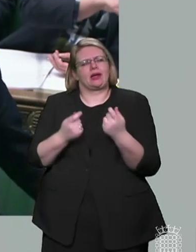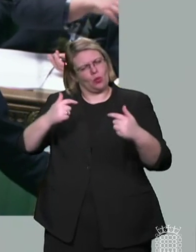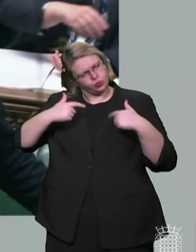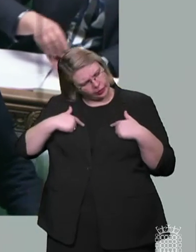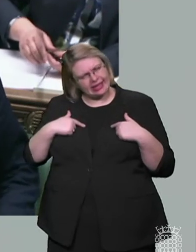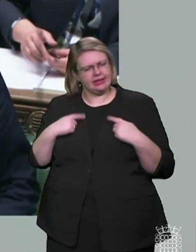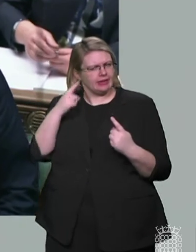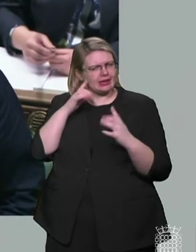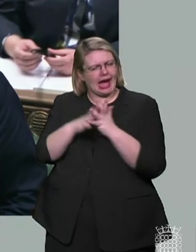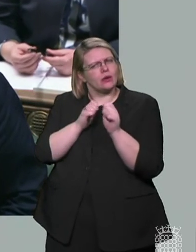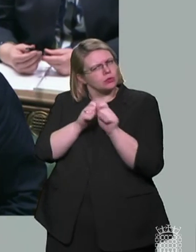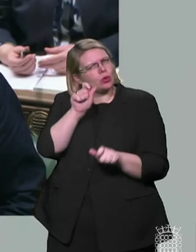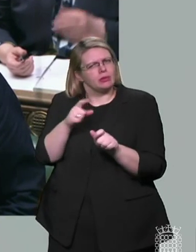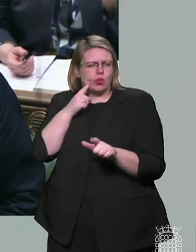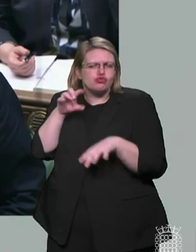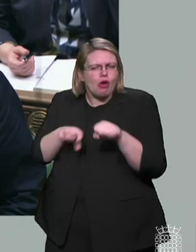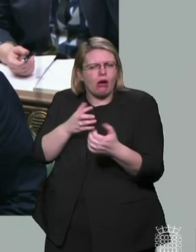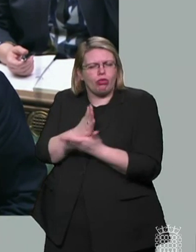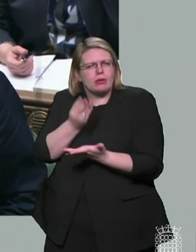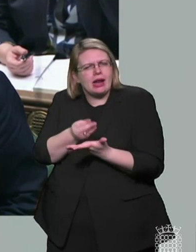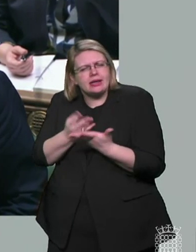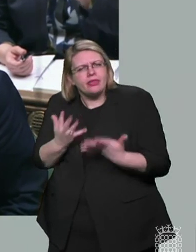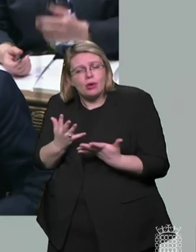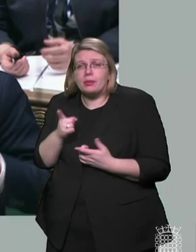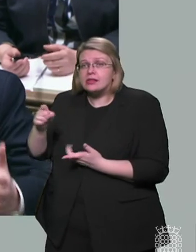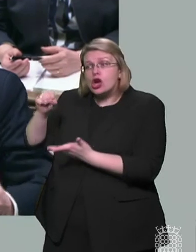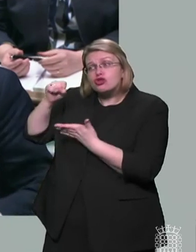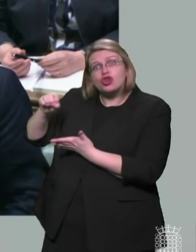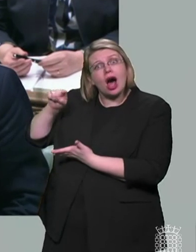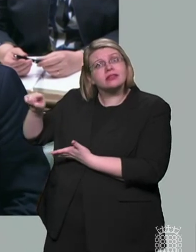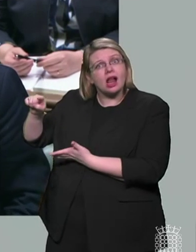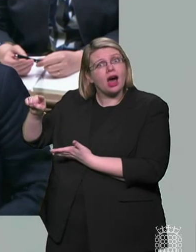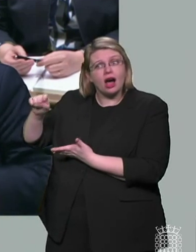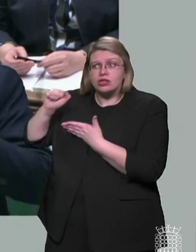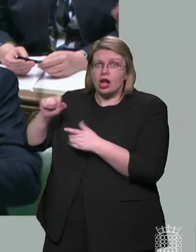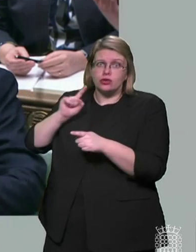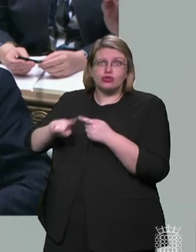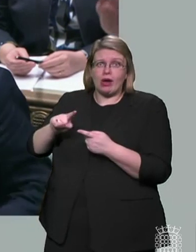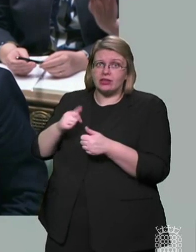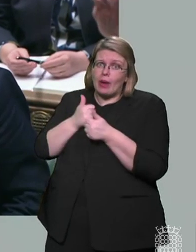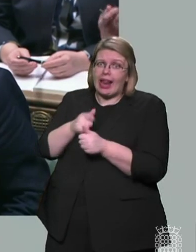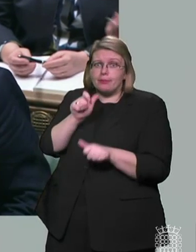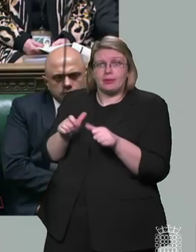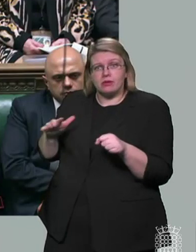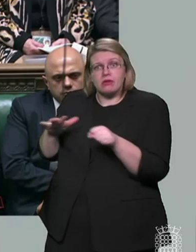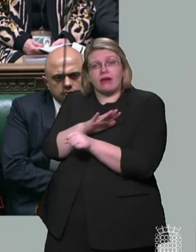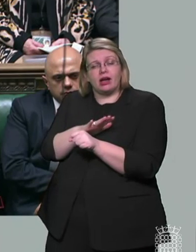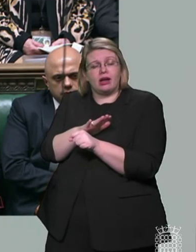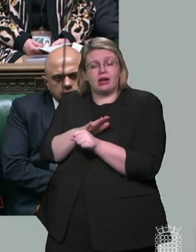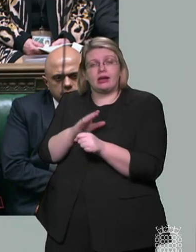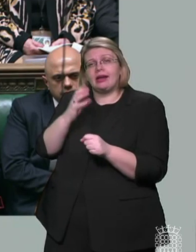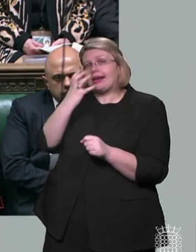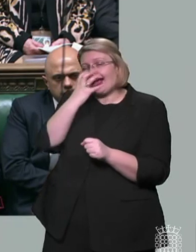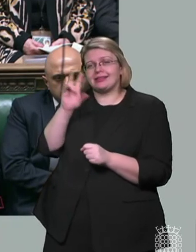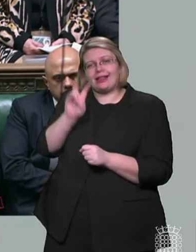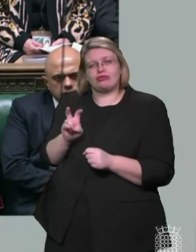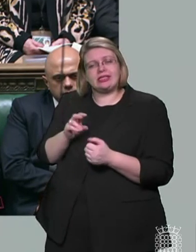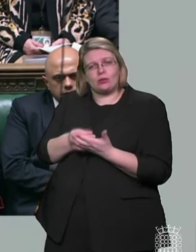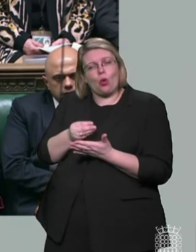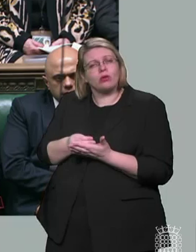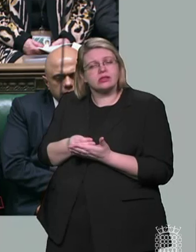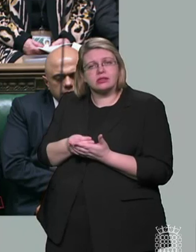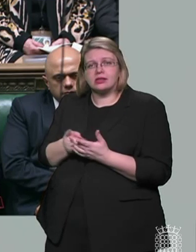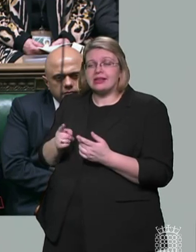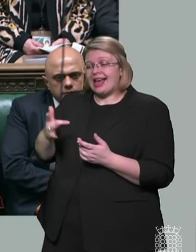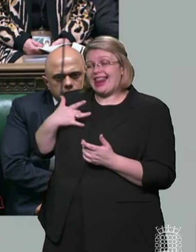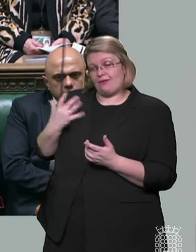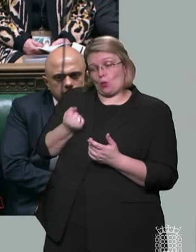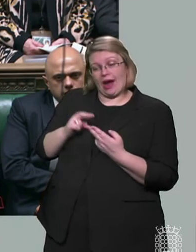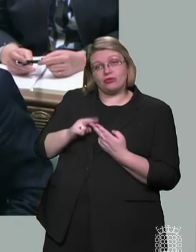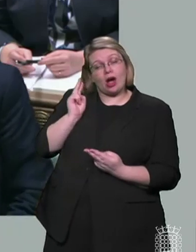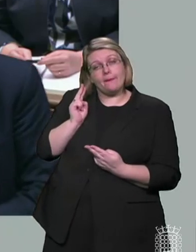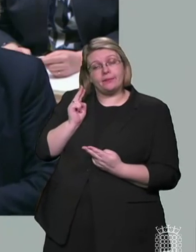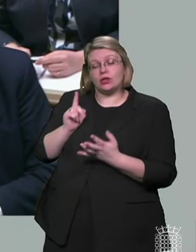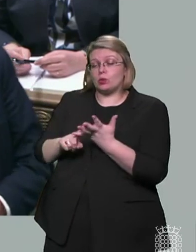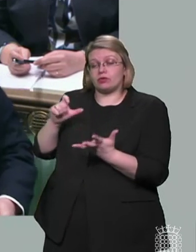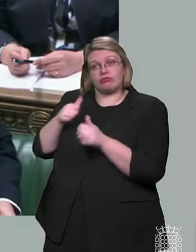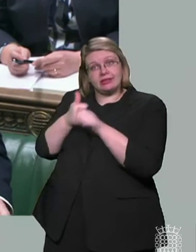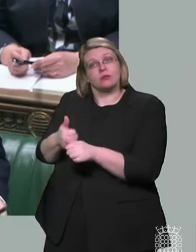I thank my right honourable Friend the Chancellor in particular for what he is doing to abate the costs of energy—lifting the living wage by the biggest ever amount and helping people on universal credit.